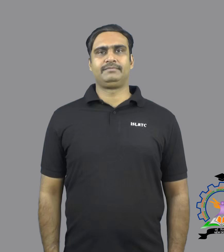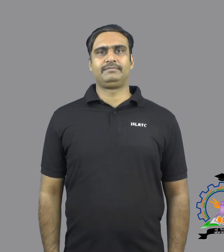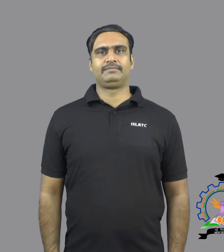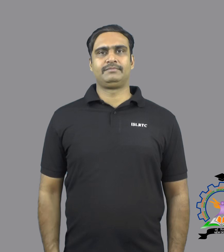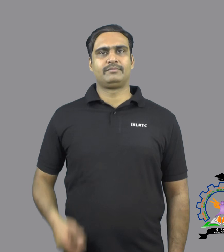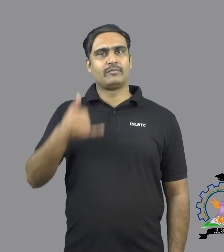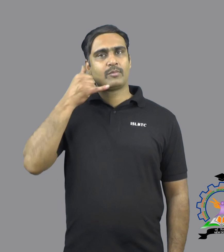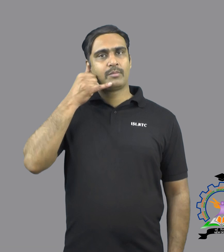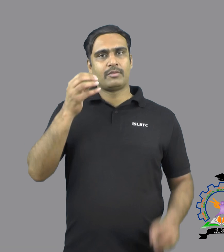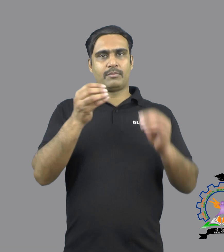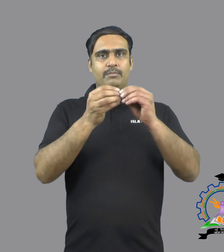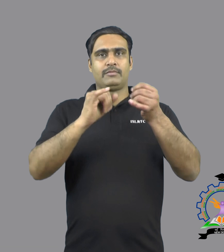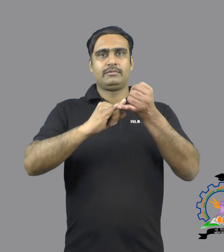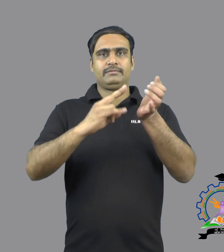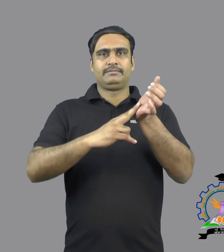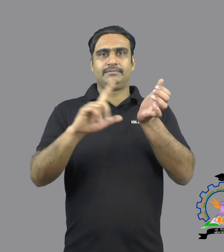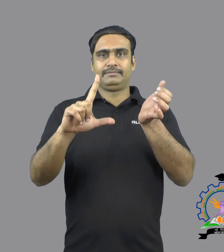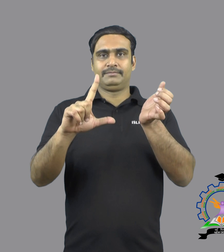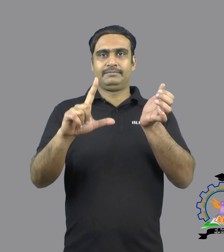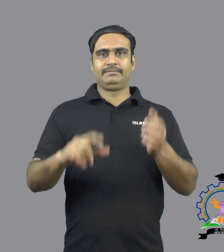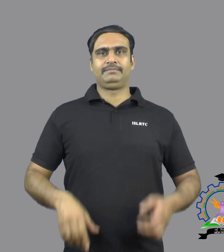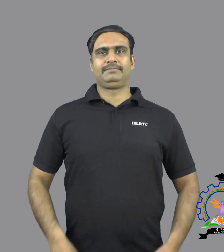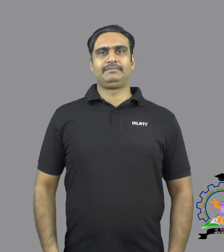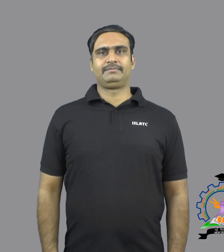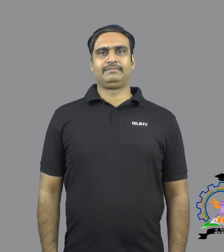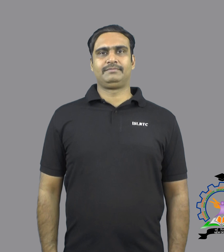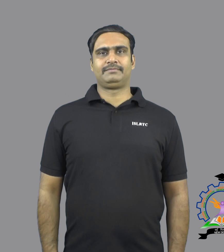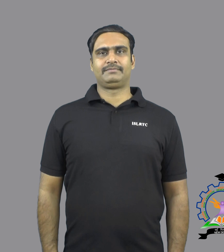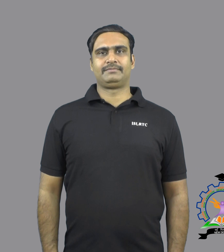BSNL